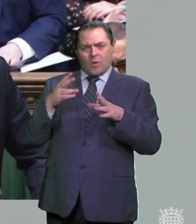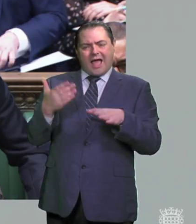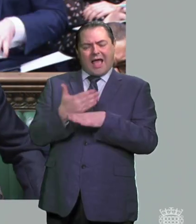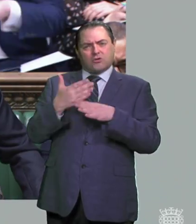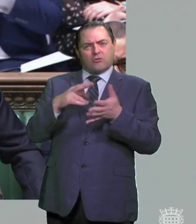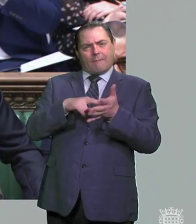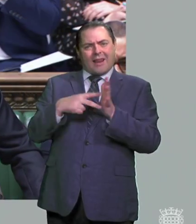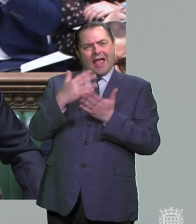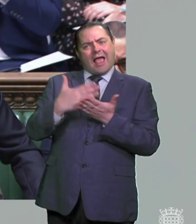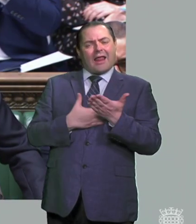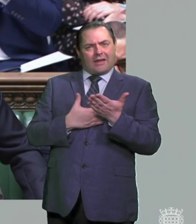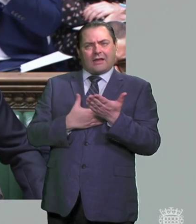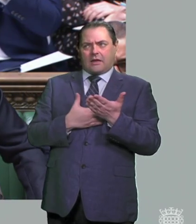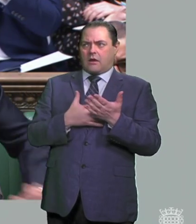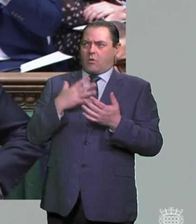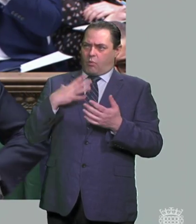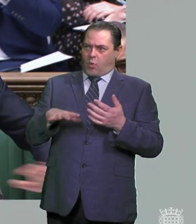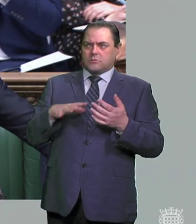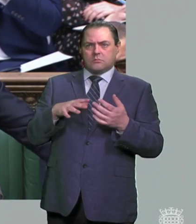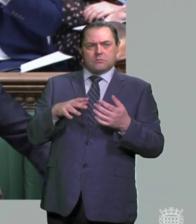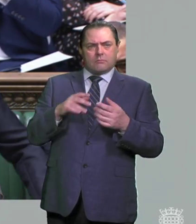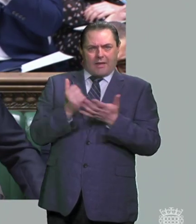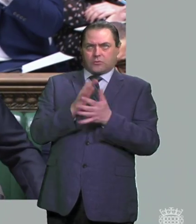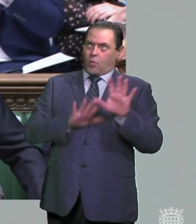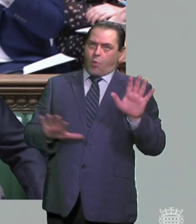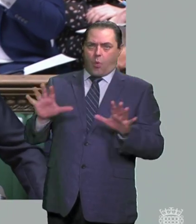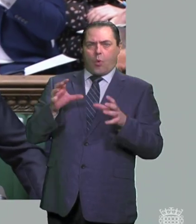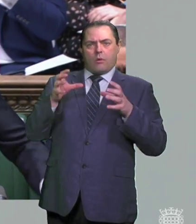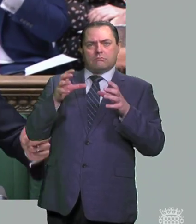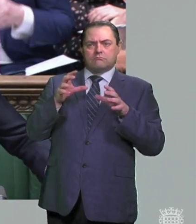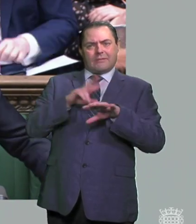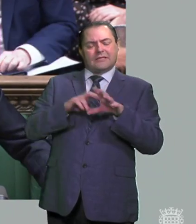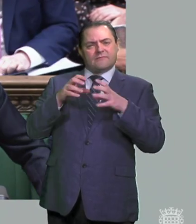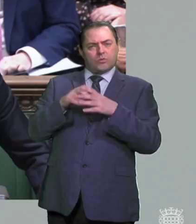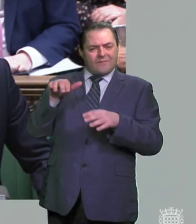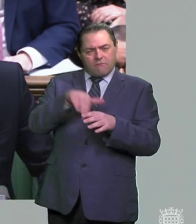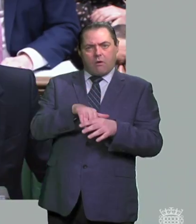It is right that we have extended Operation Soteria across all police forces in the country.